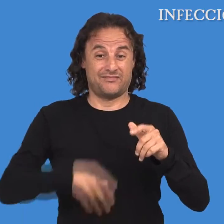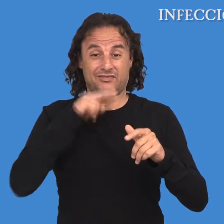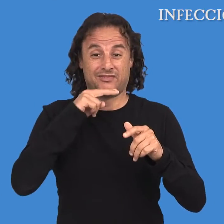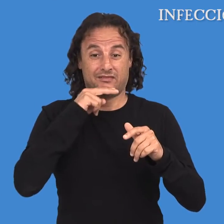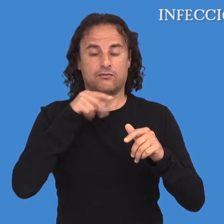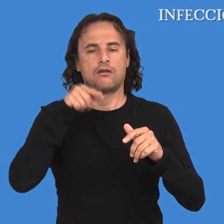pis